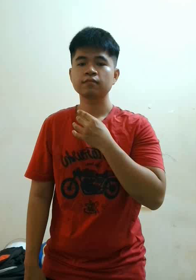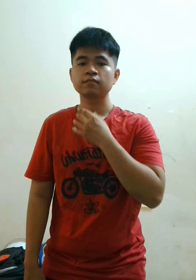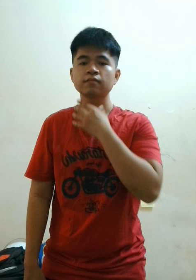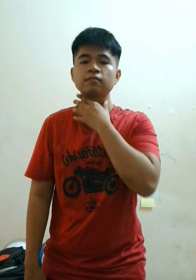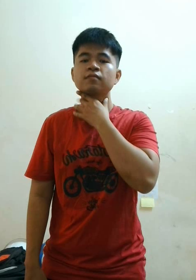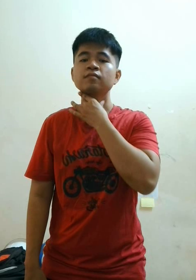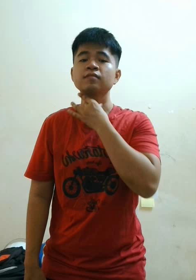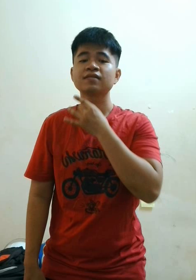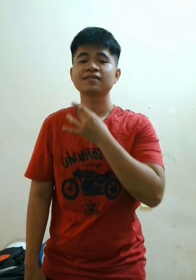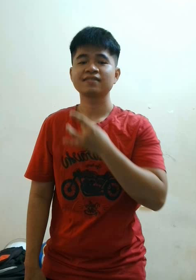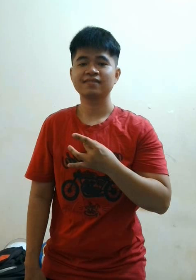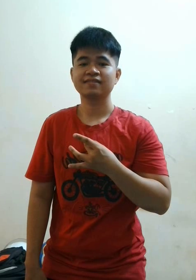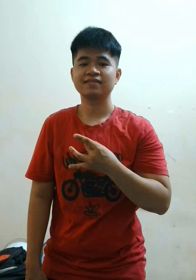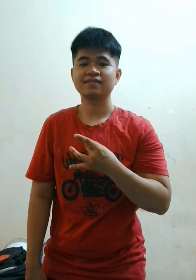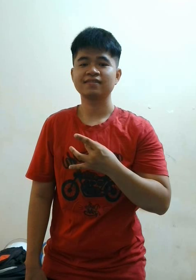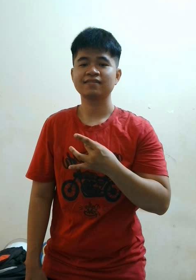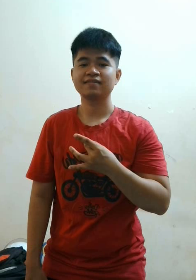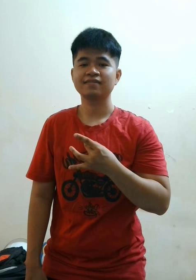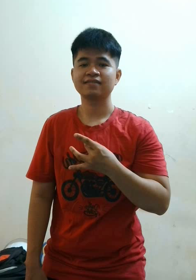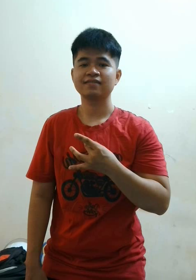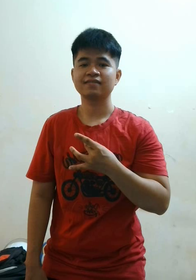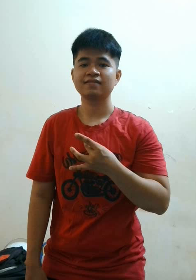thich